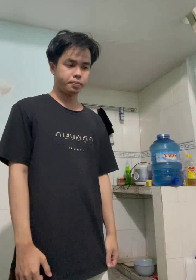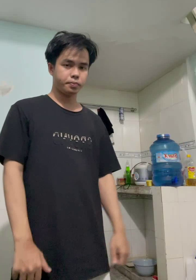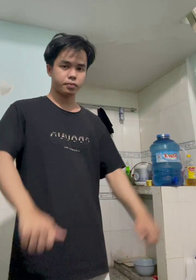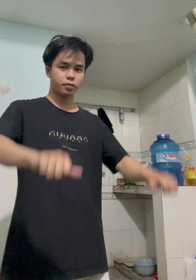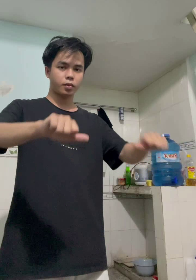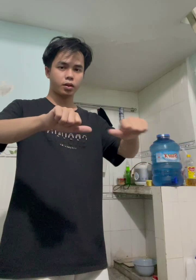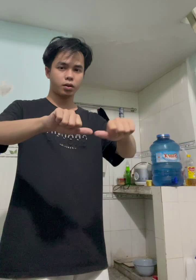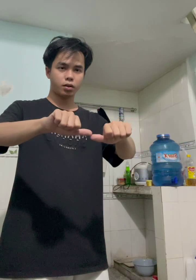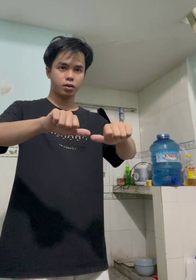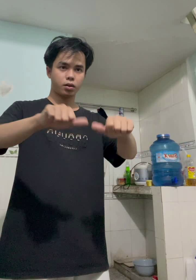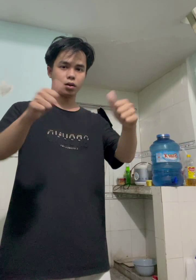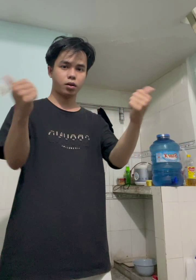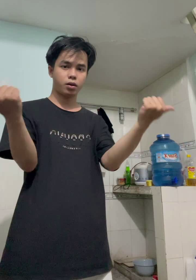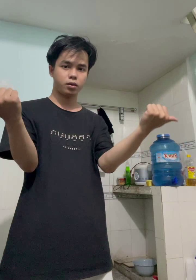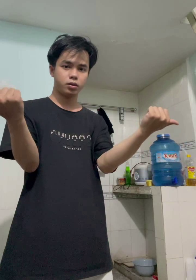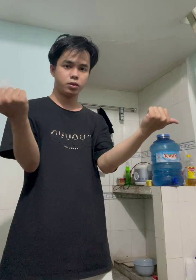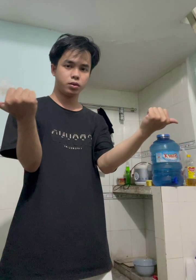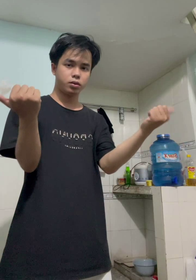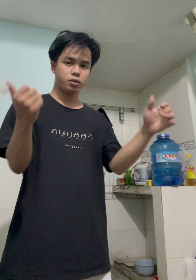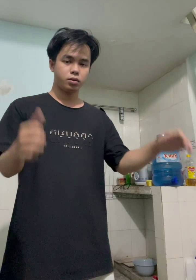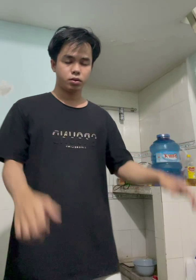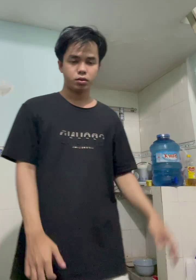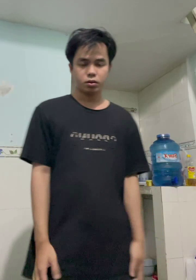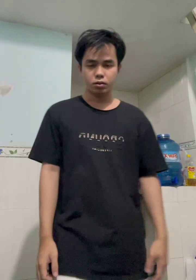o dau